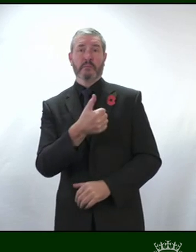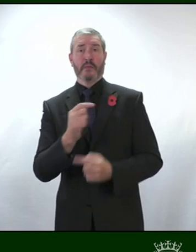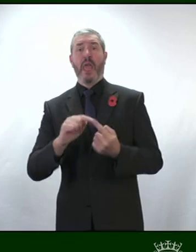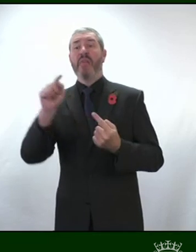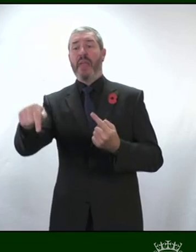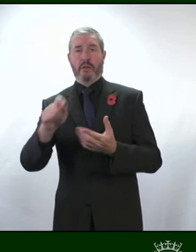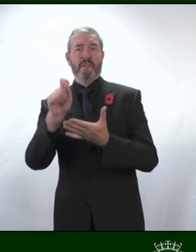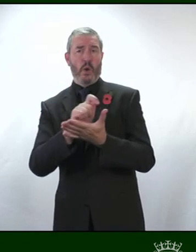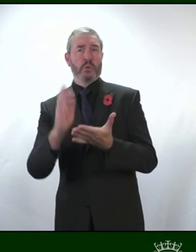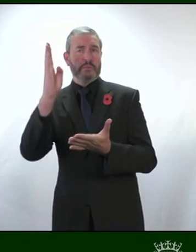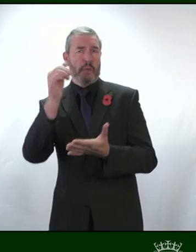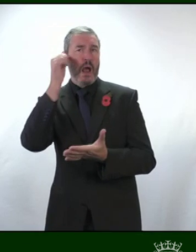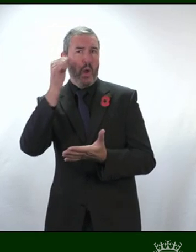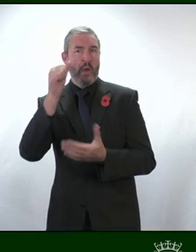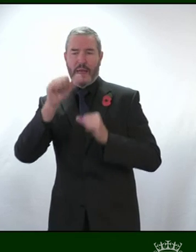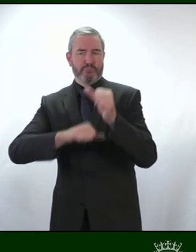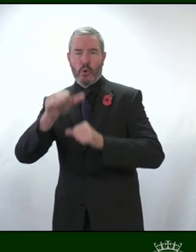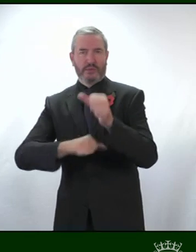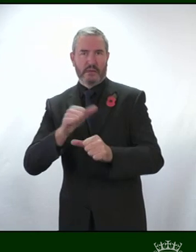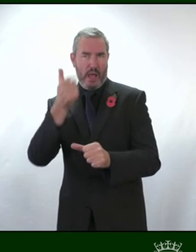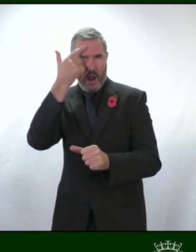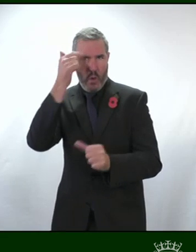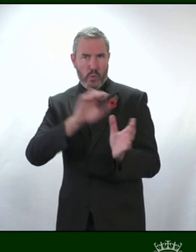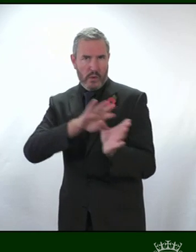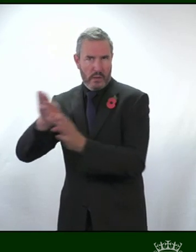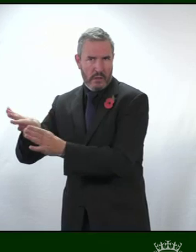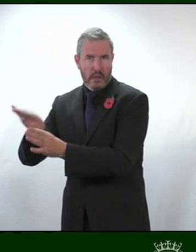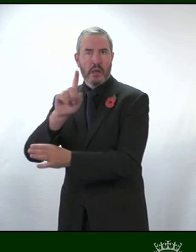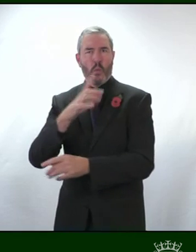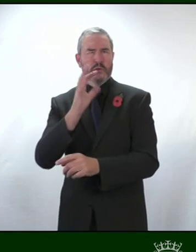That does not tell us anything; that is the process. I want to press the Prime Minister.